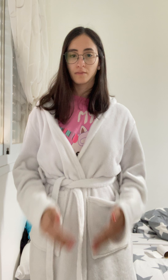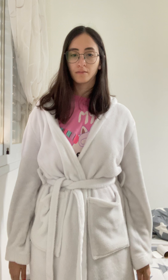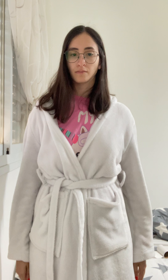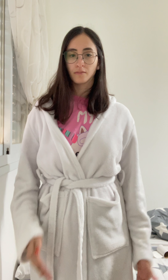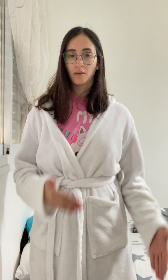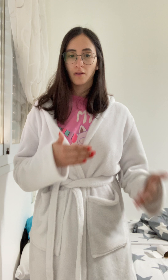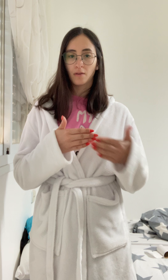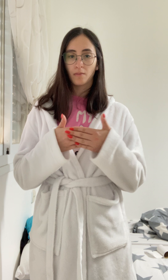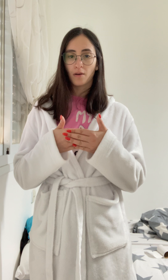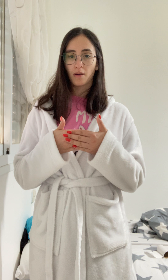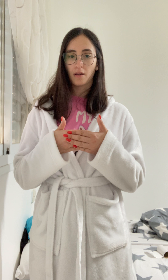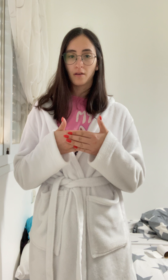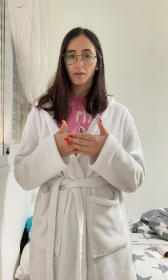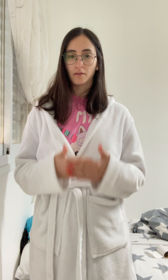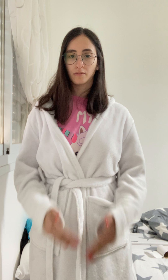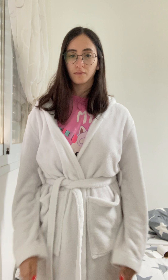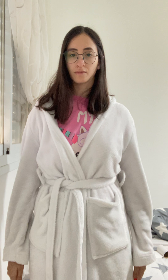בעל